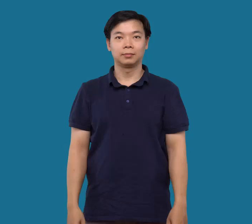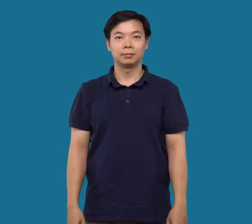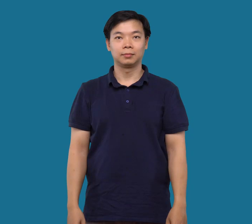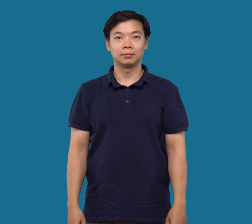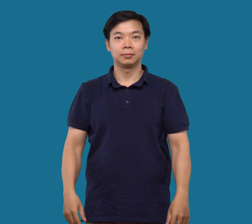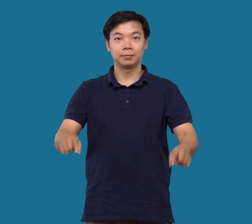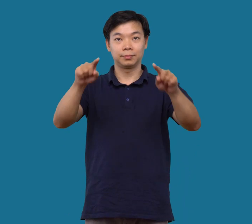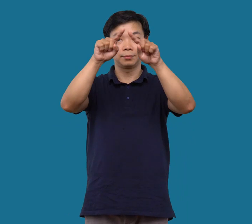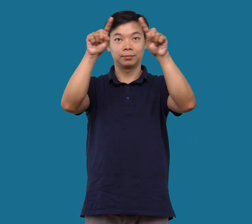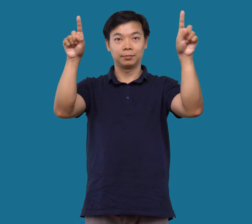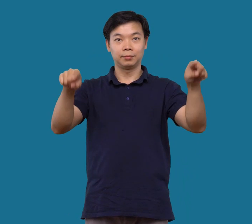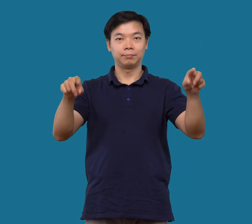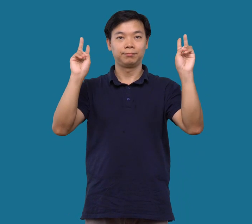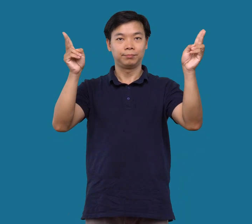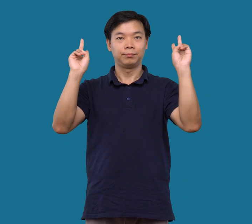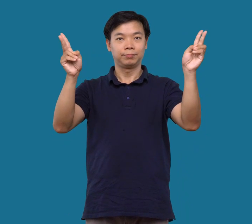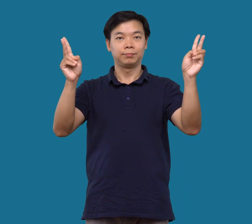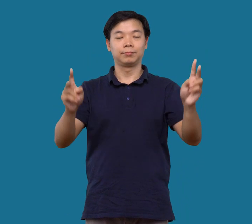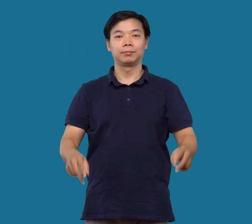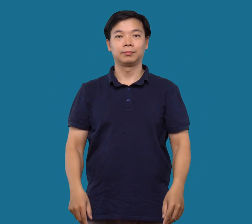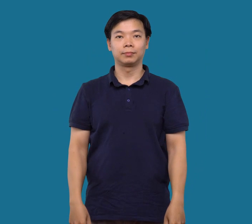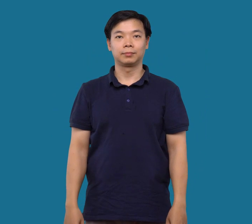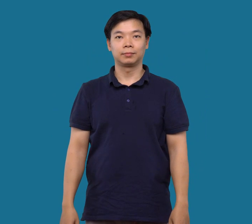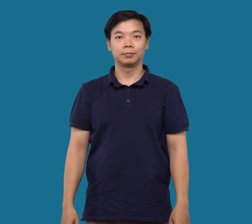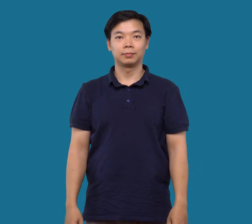tấm vải